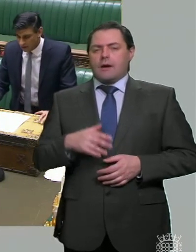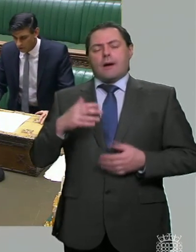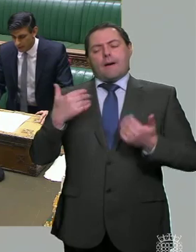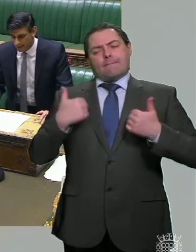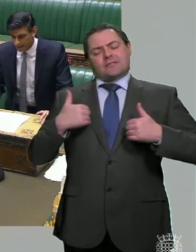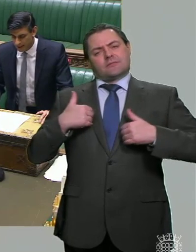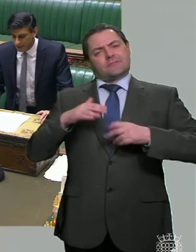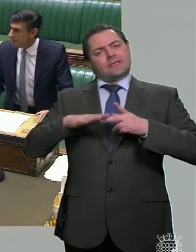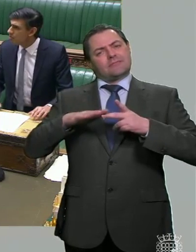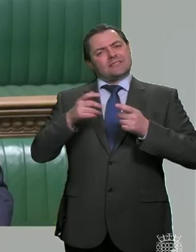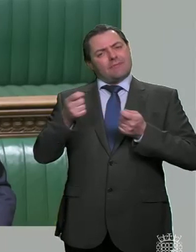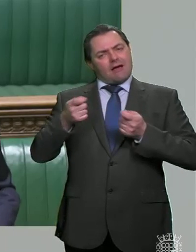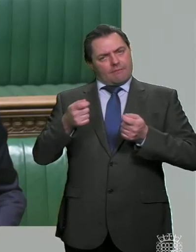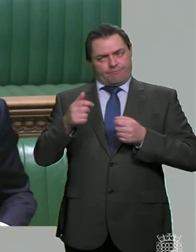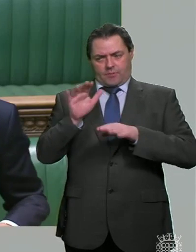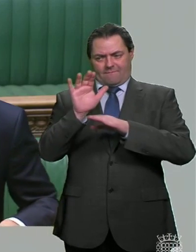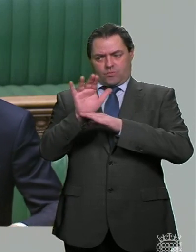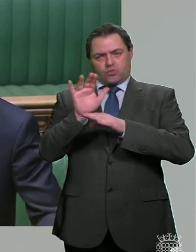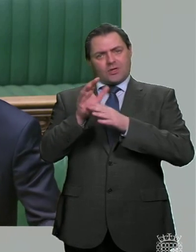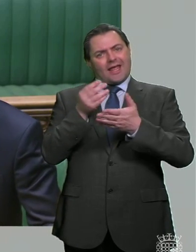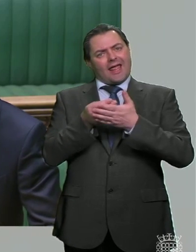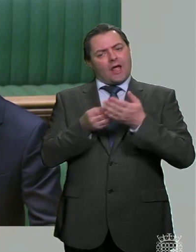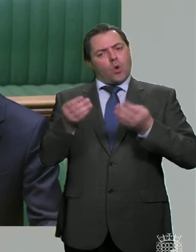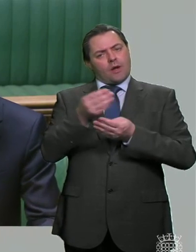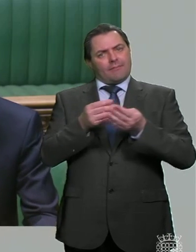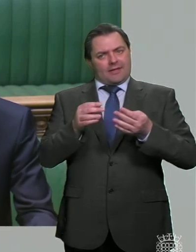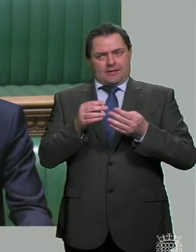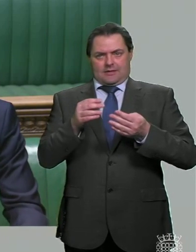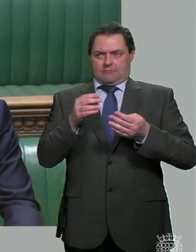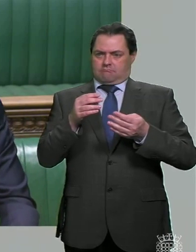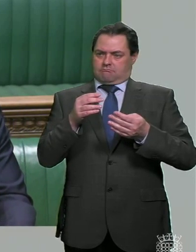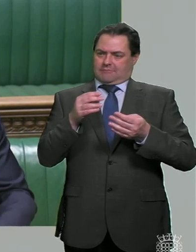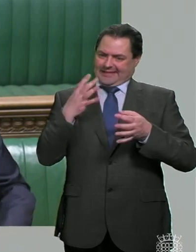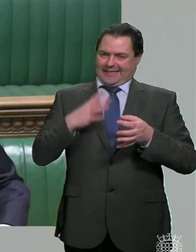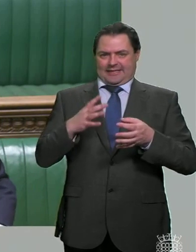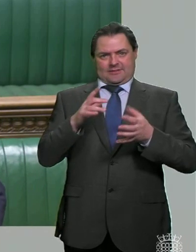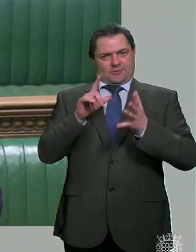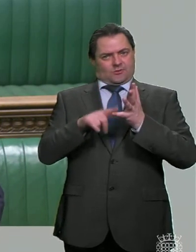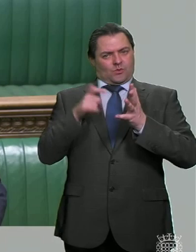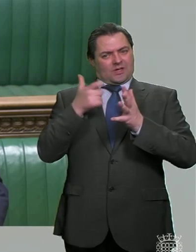Our future economy depends on remaining a United Kingdom.